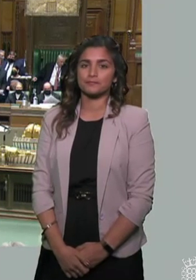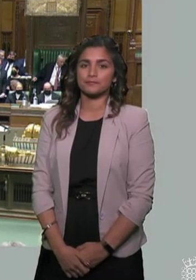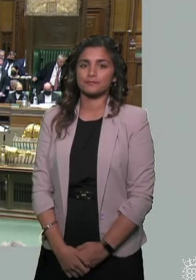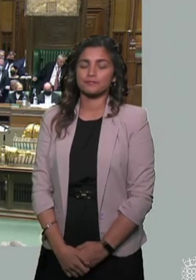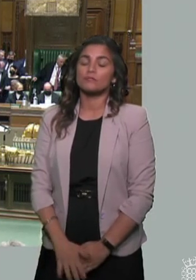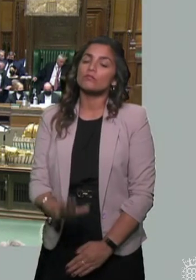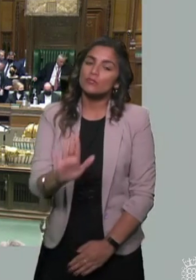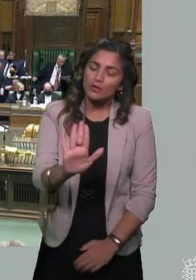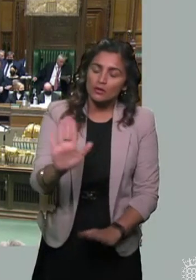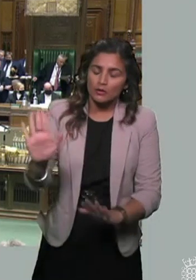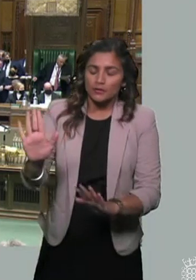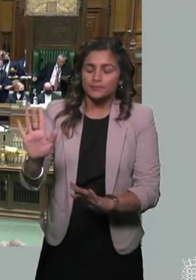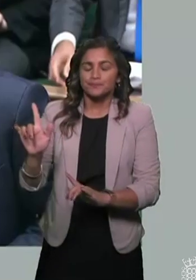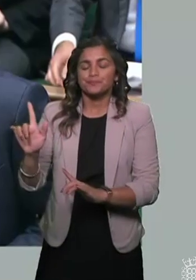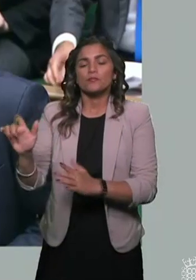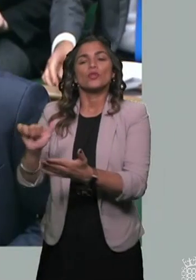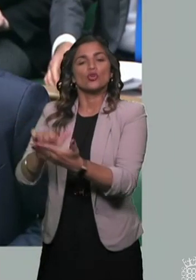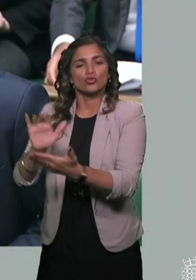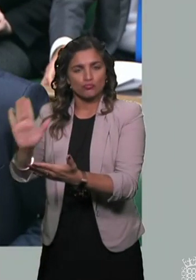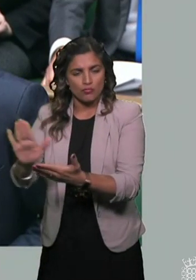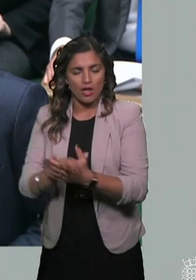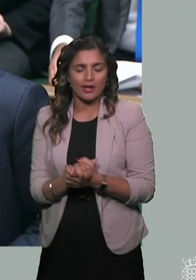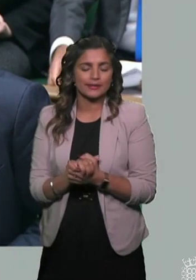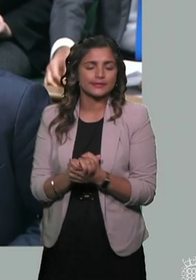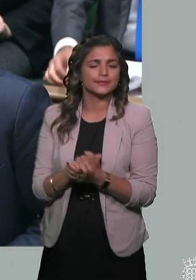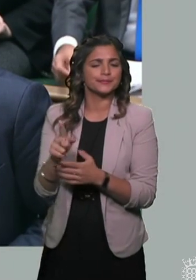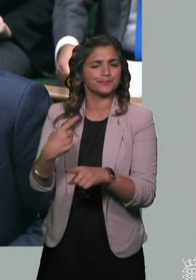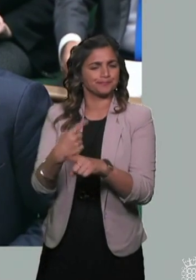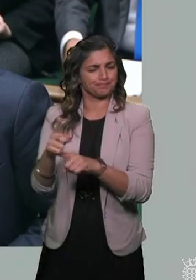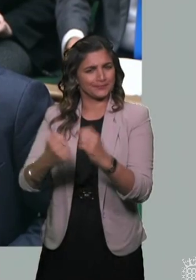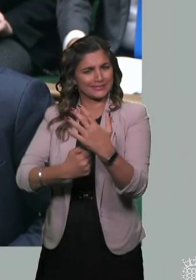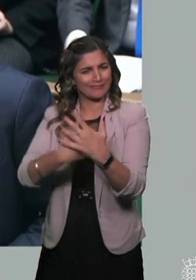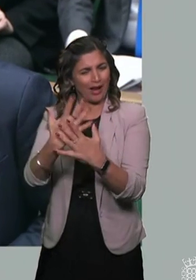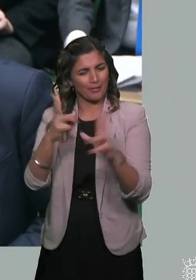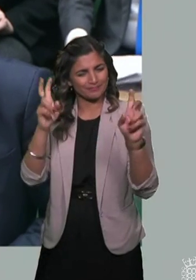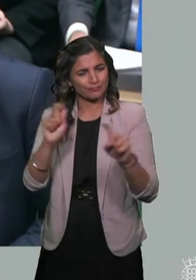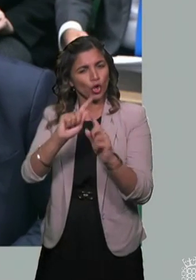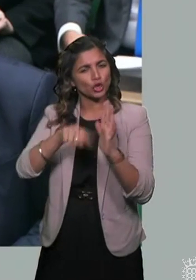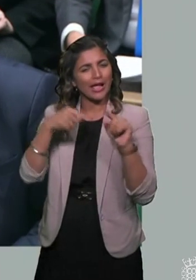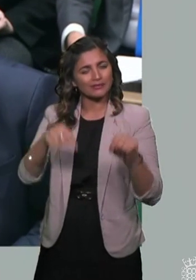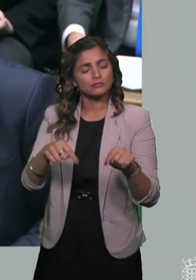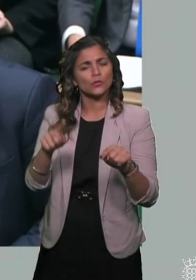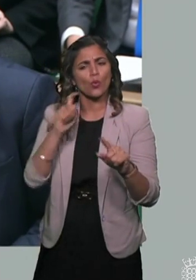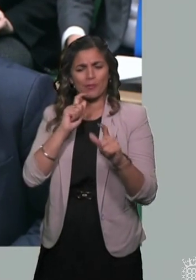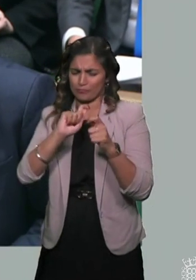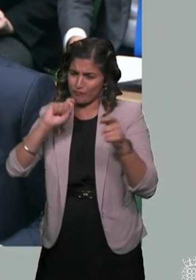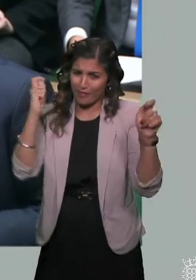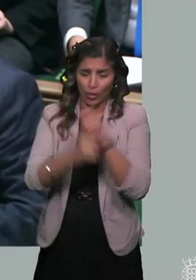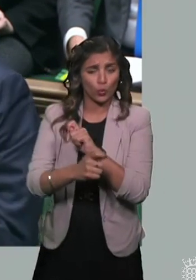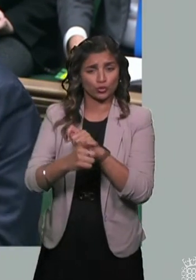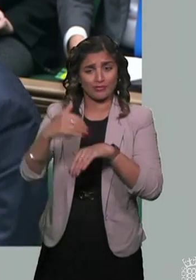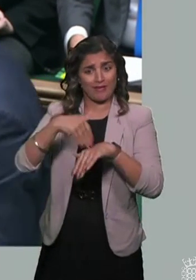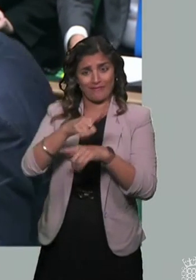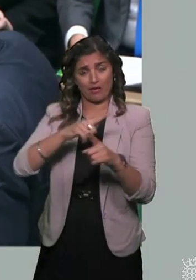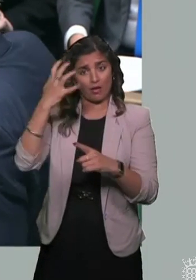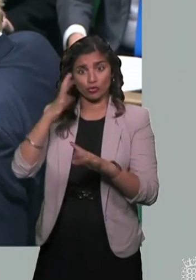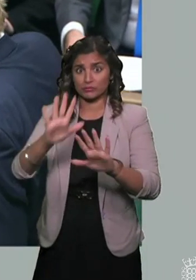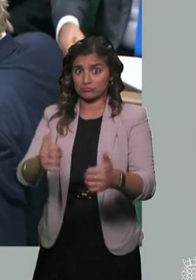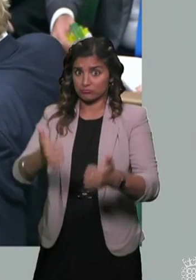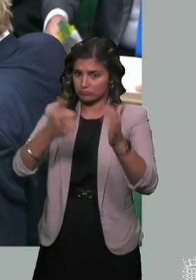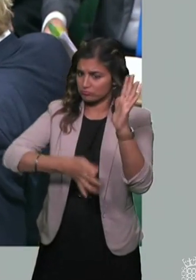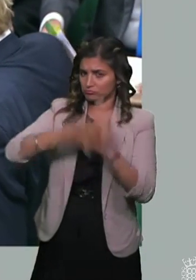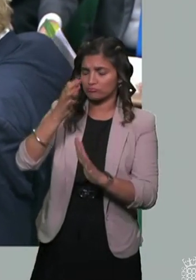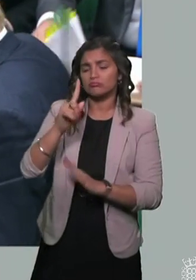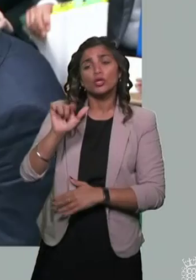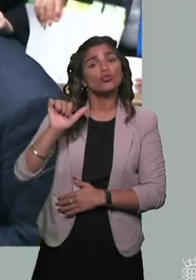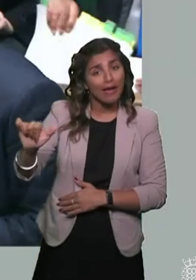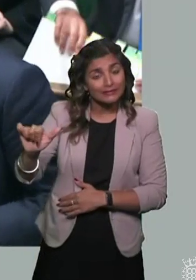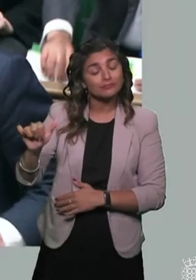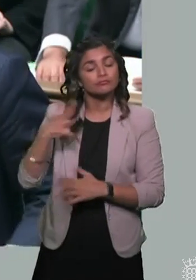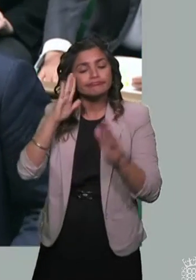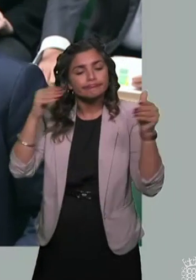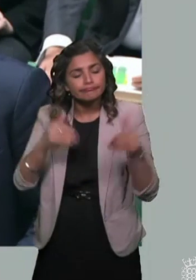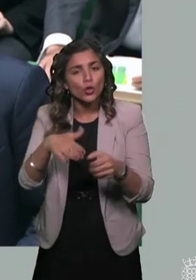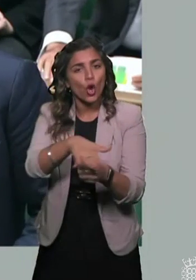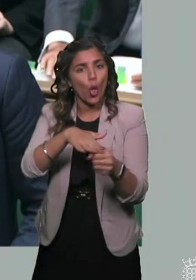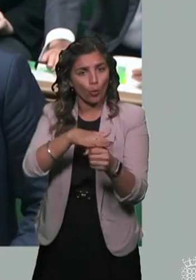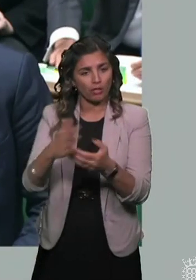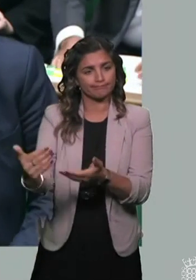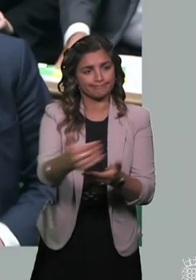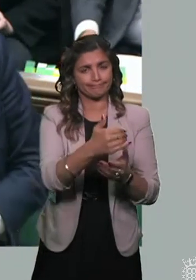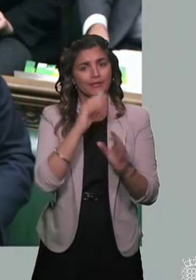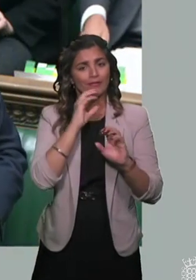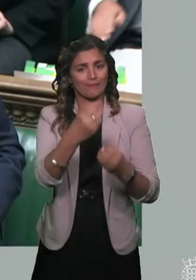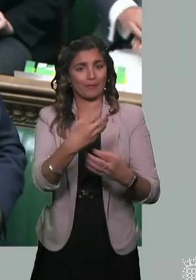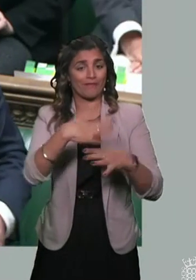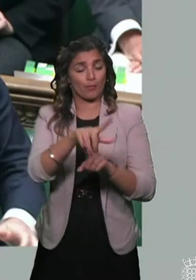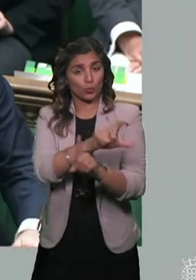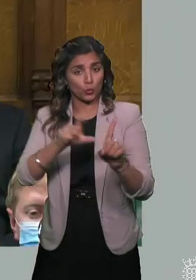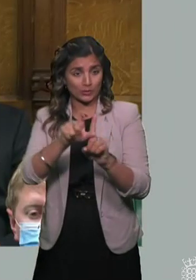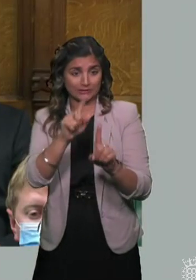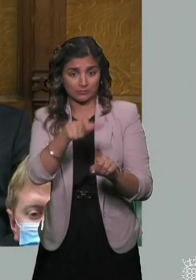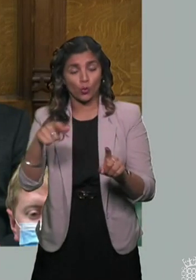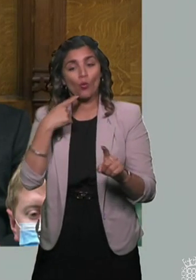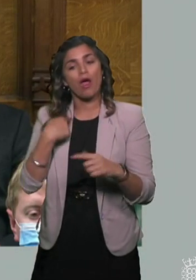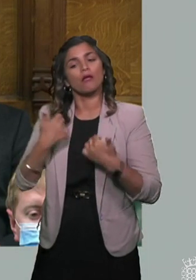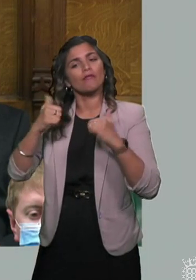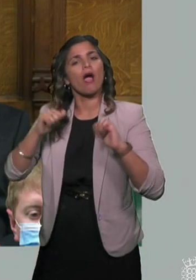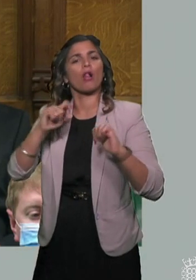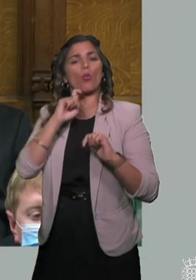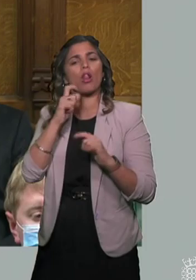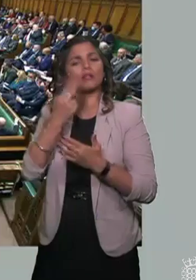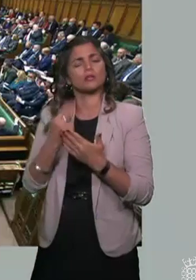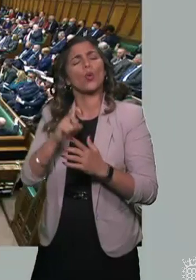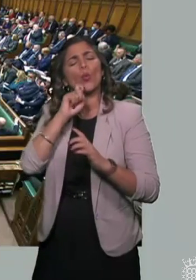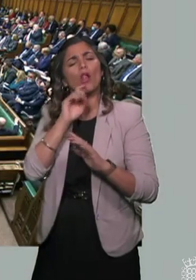My honourable Friend is right that the development that he refers to is part of an infrastructure revolution that I think will transform the country, but he is also right that we should consider local feedback from stakeholders and the community when finalising the design, and so we will.